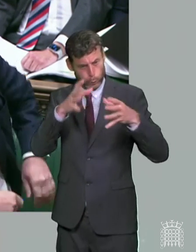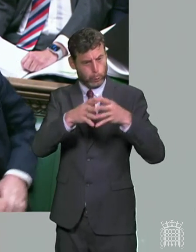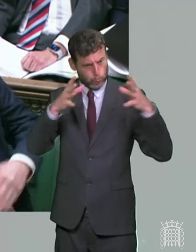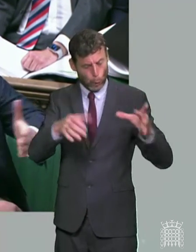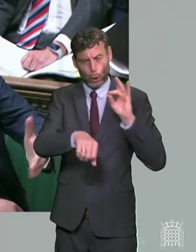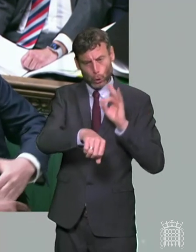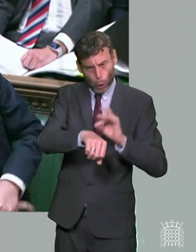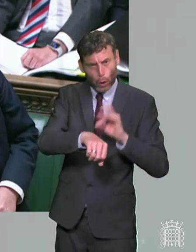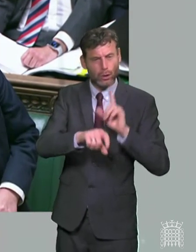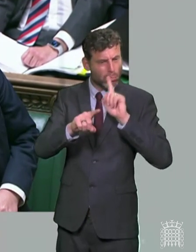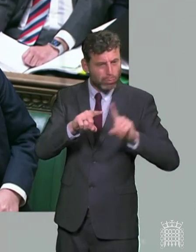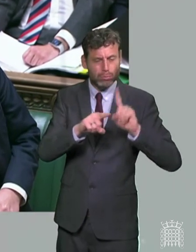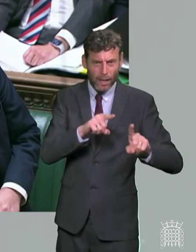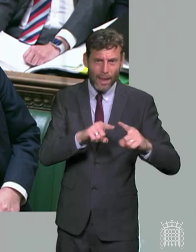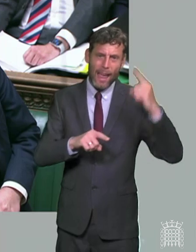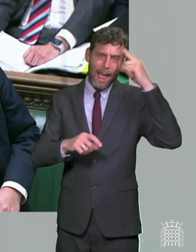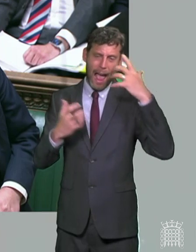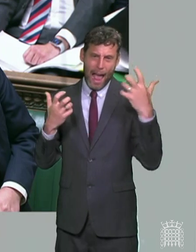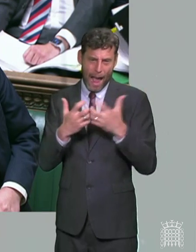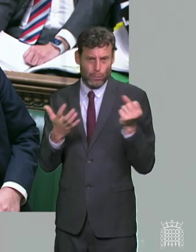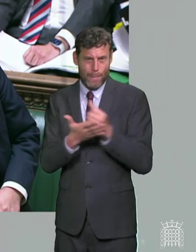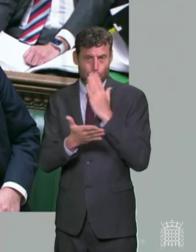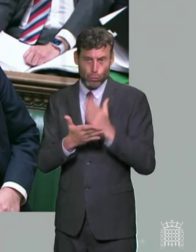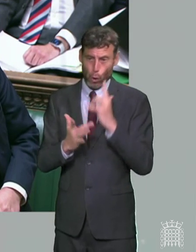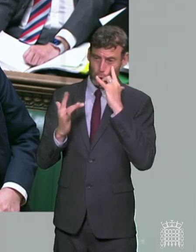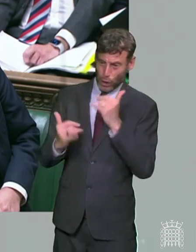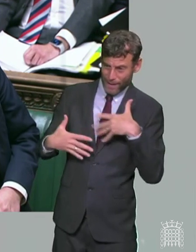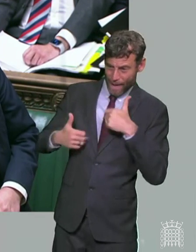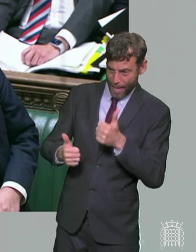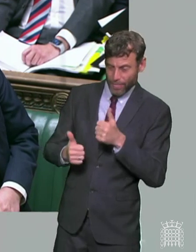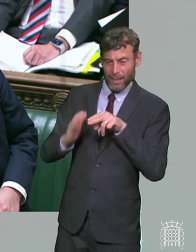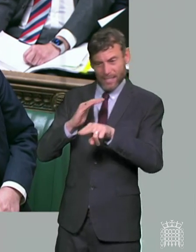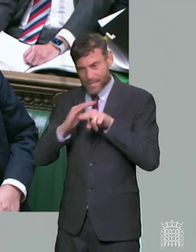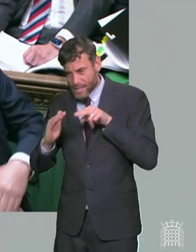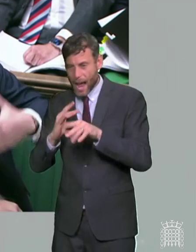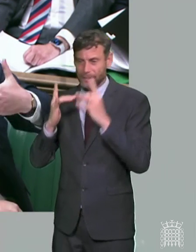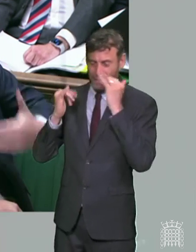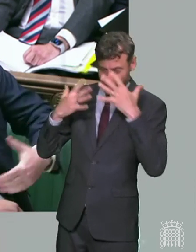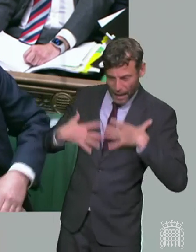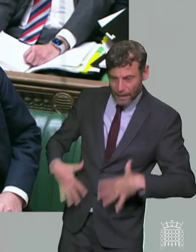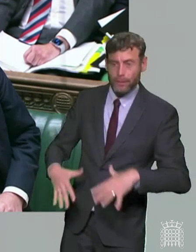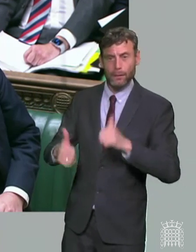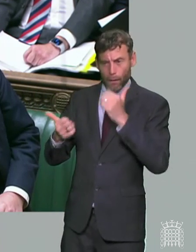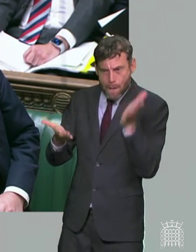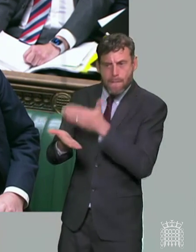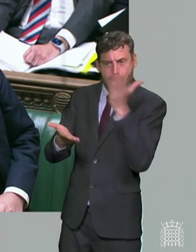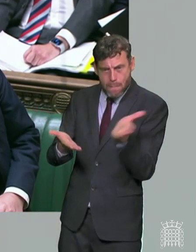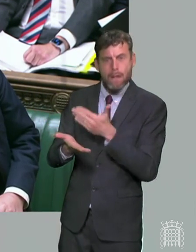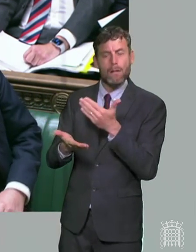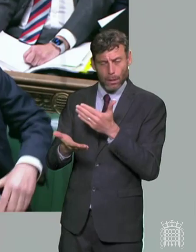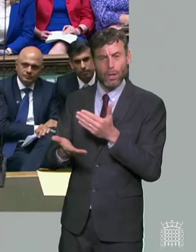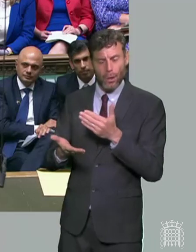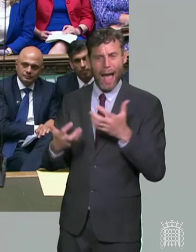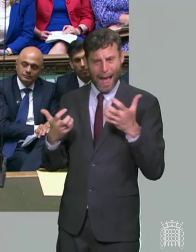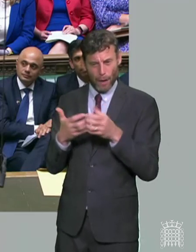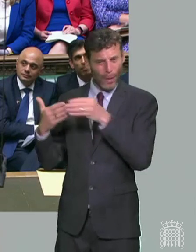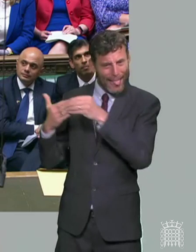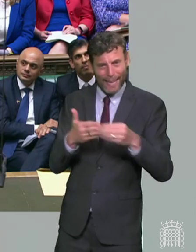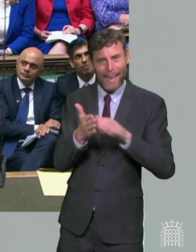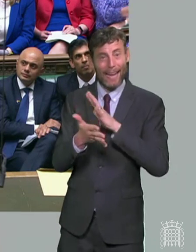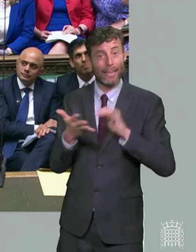wards, giving people their scans, screens and tests in a more timely manner and taking our NHS forward.